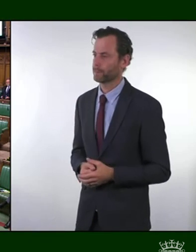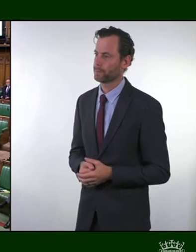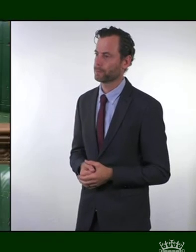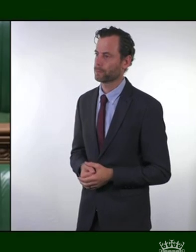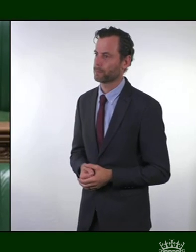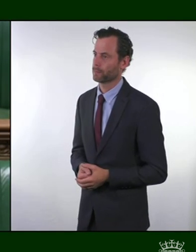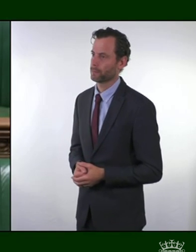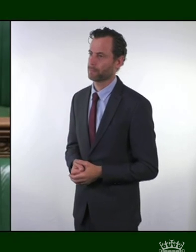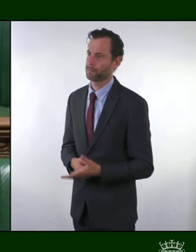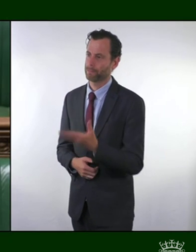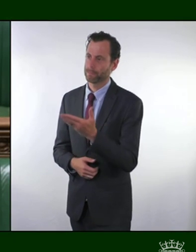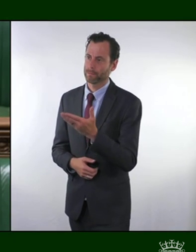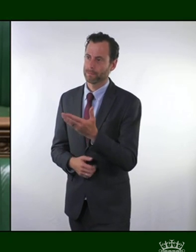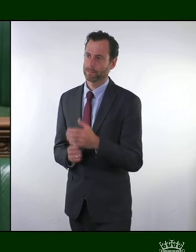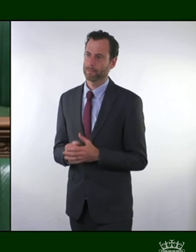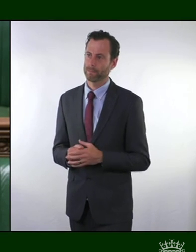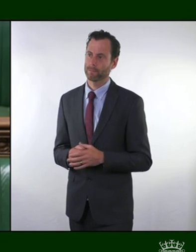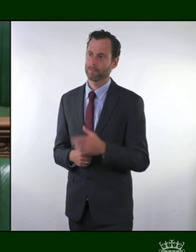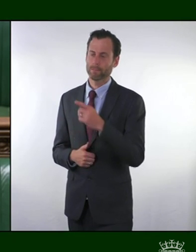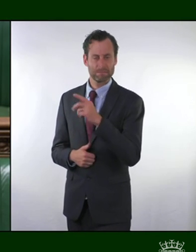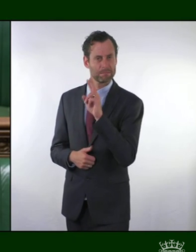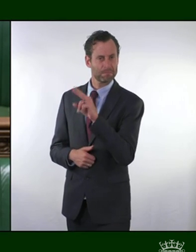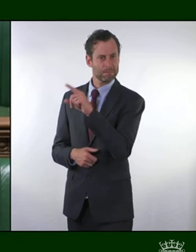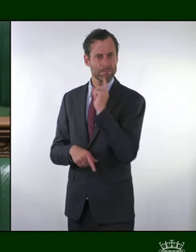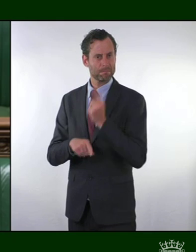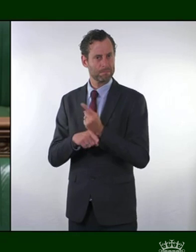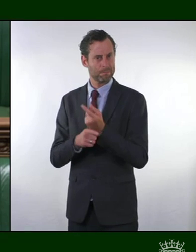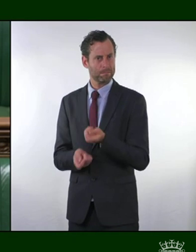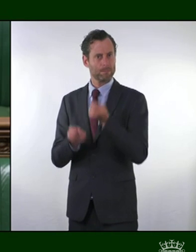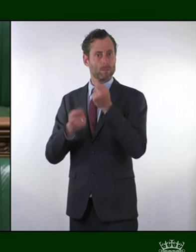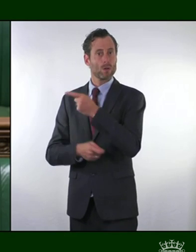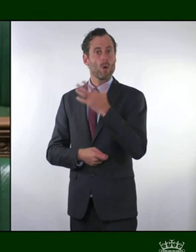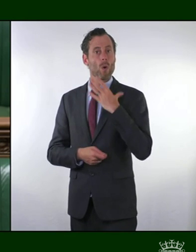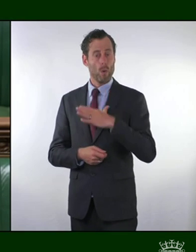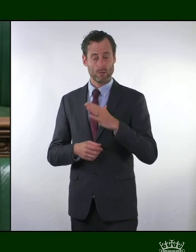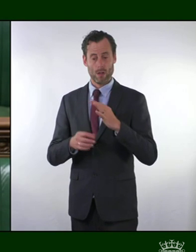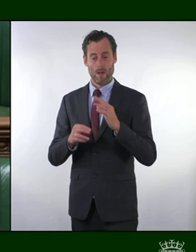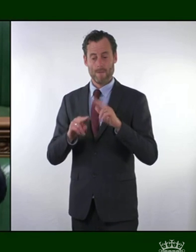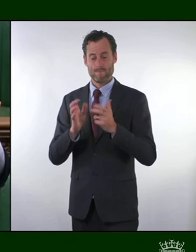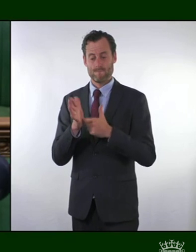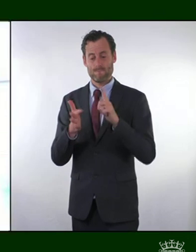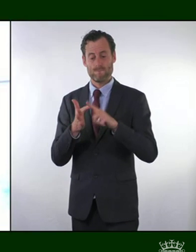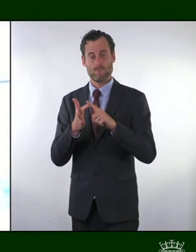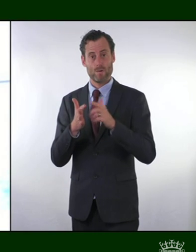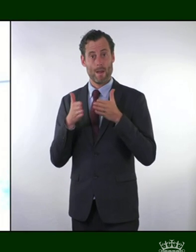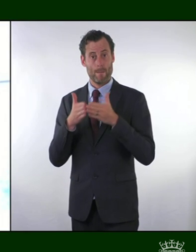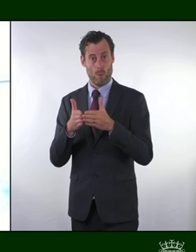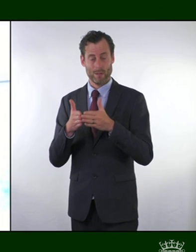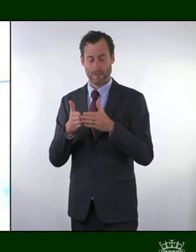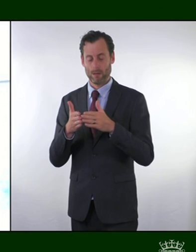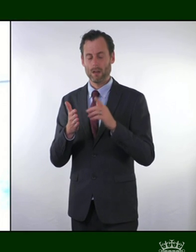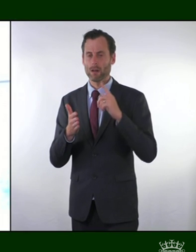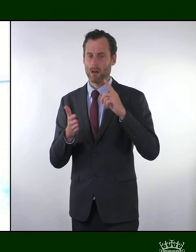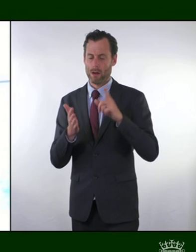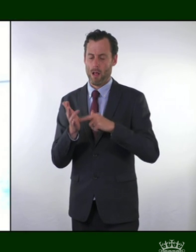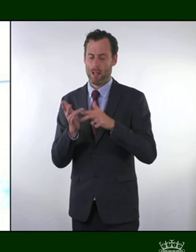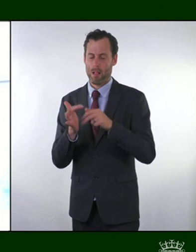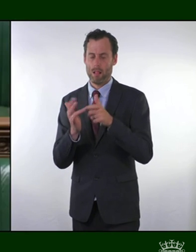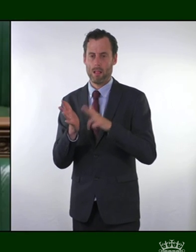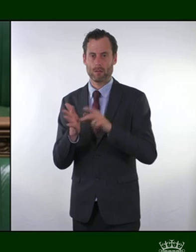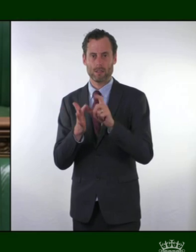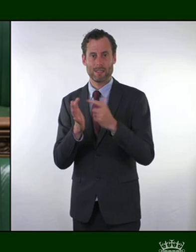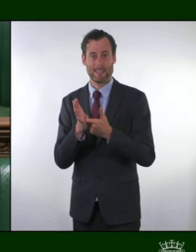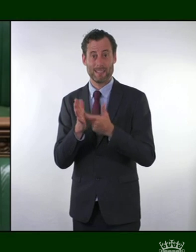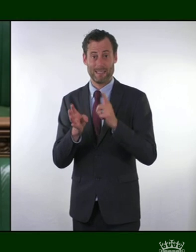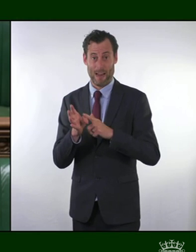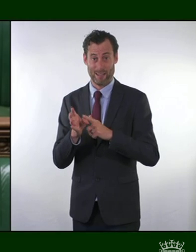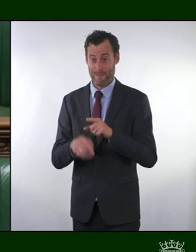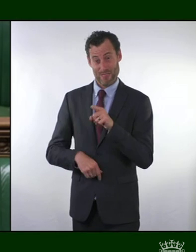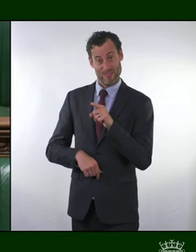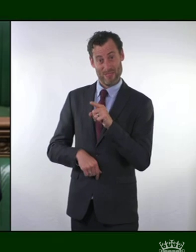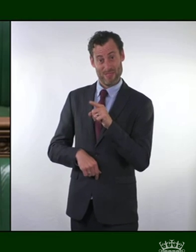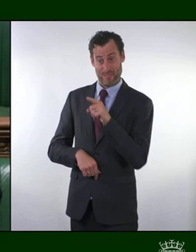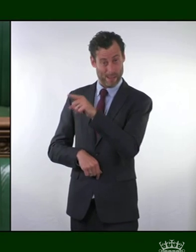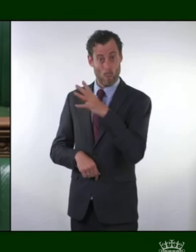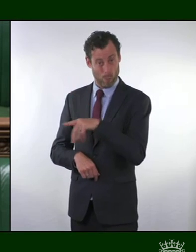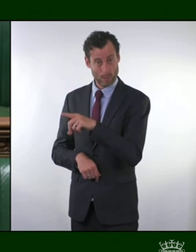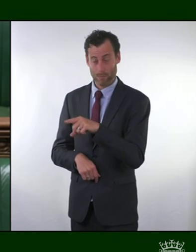I note the paradox that the honourable Gentleman wants a freeport in Londonderry/Derry, which is something that can only be achieved by Brexit, by the way.